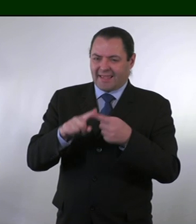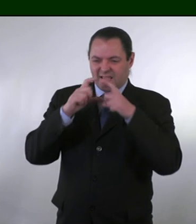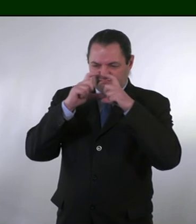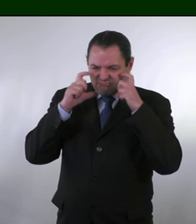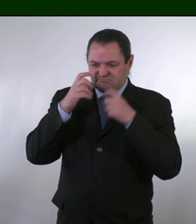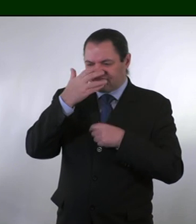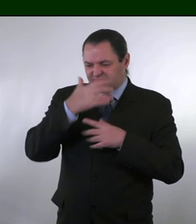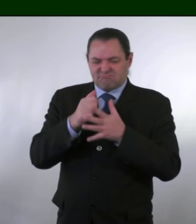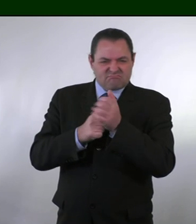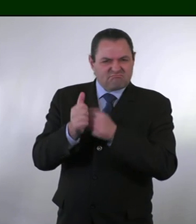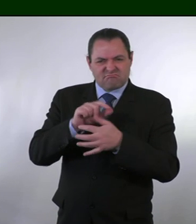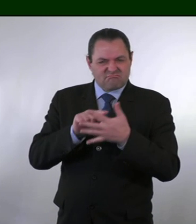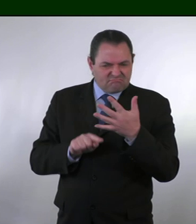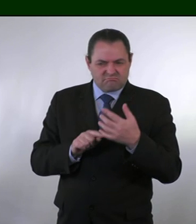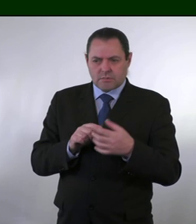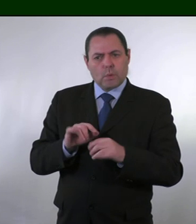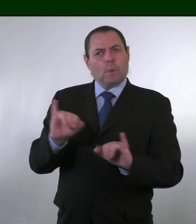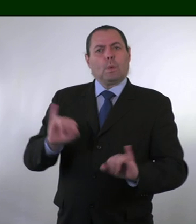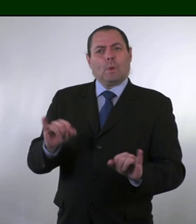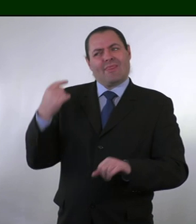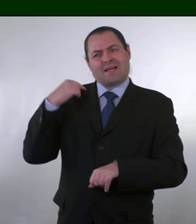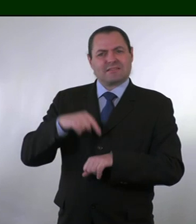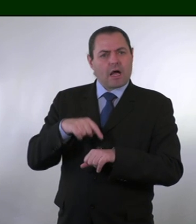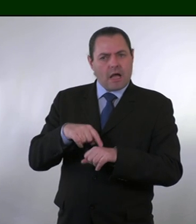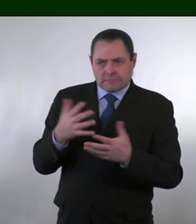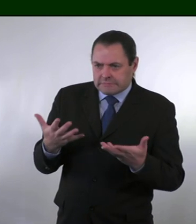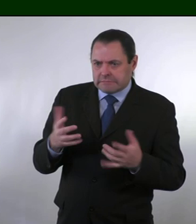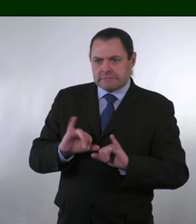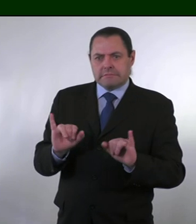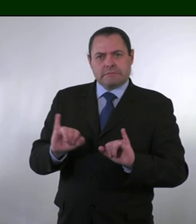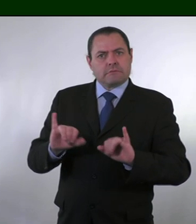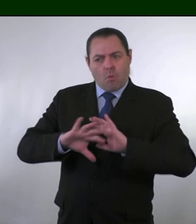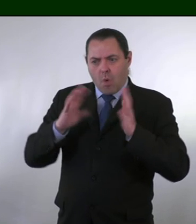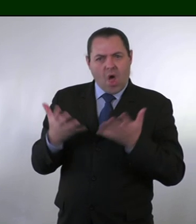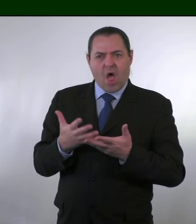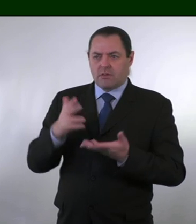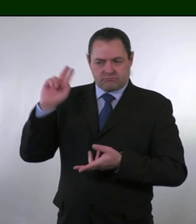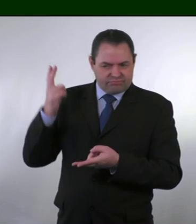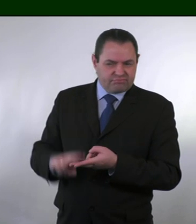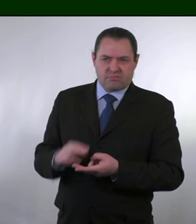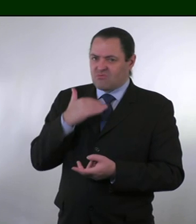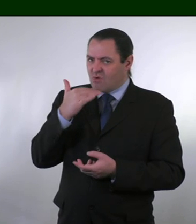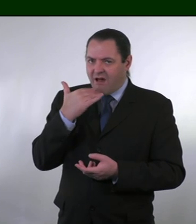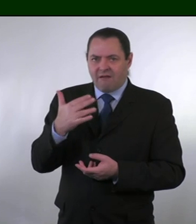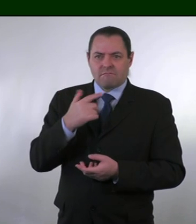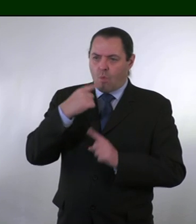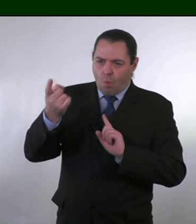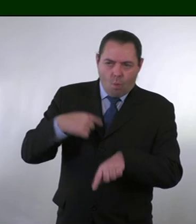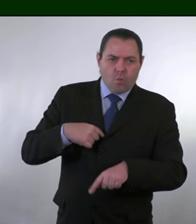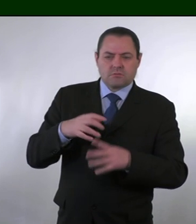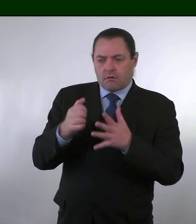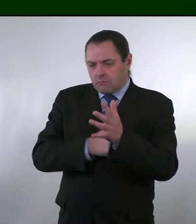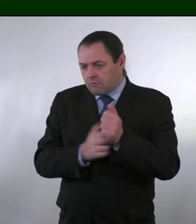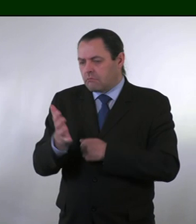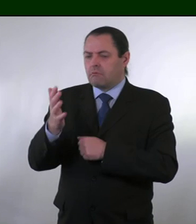As he will remember, we faced a very difficult situation where around the world there were not adequate supplies of PPE.